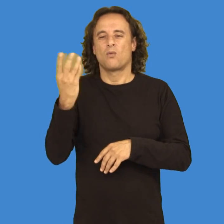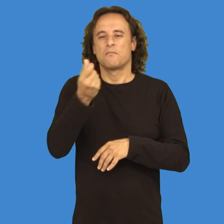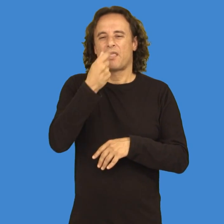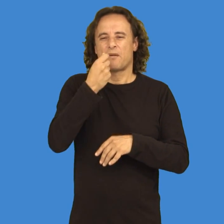droga